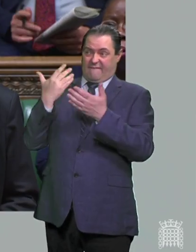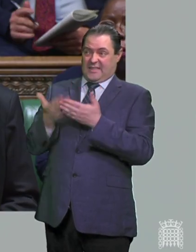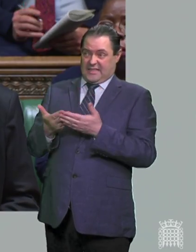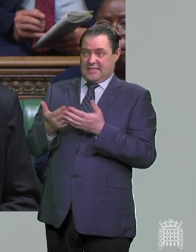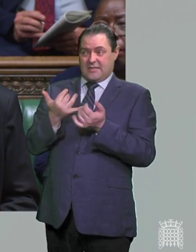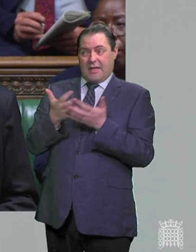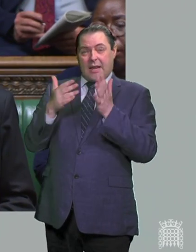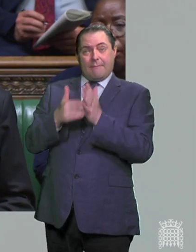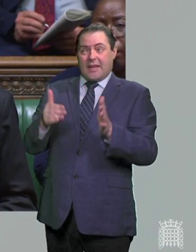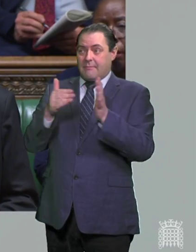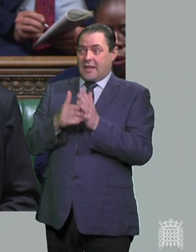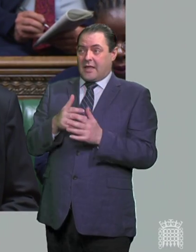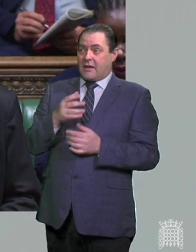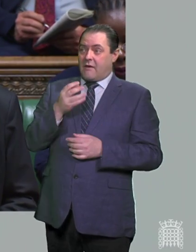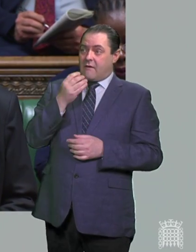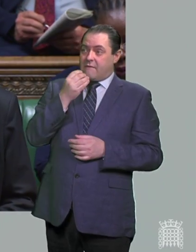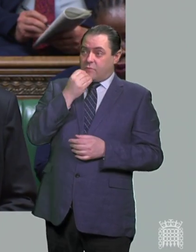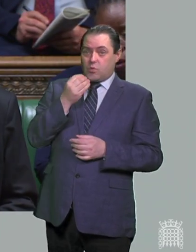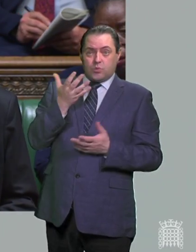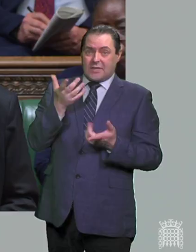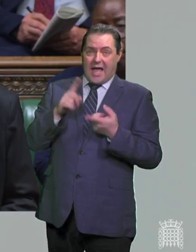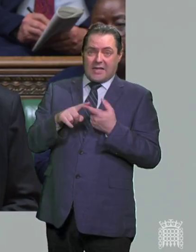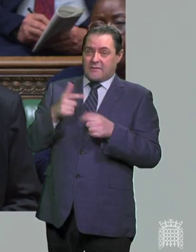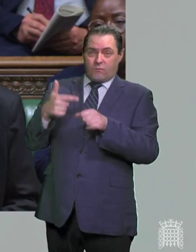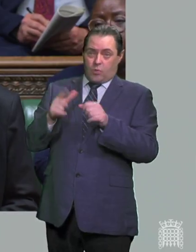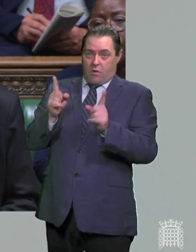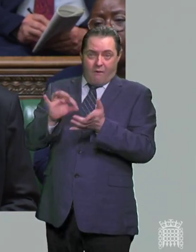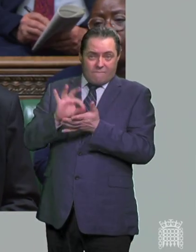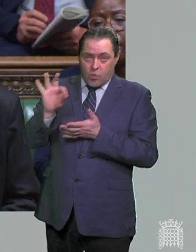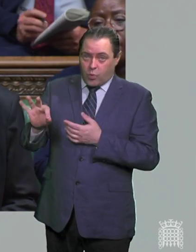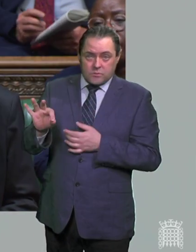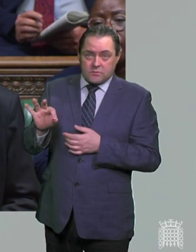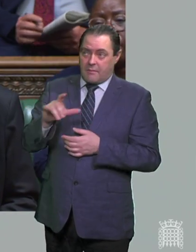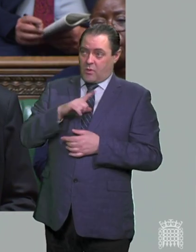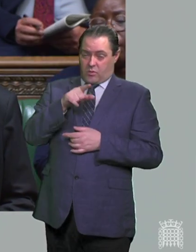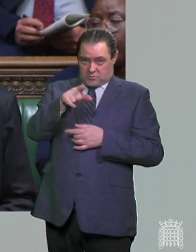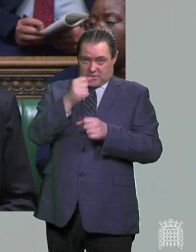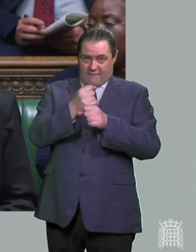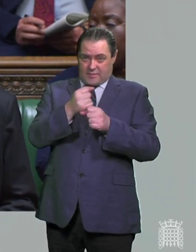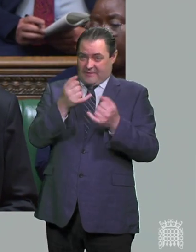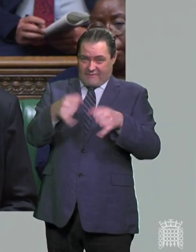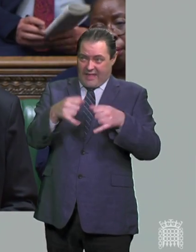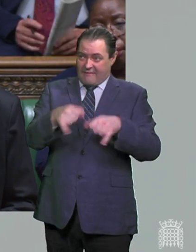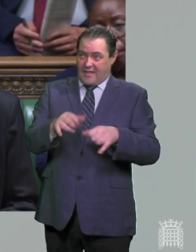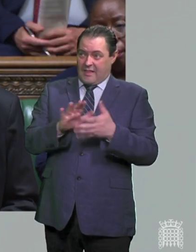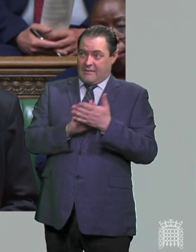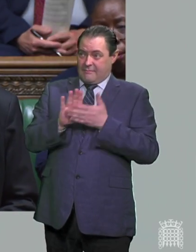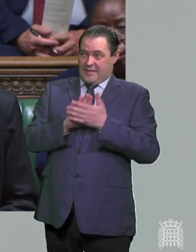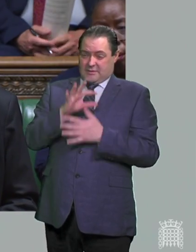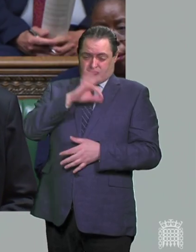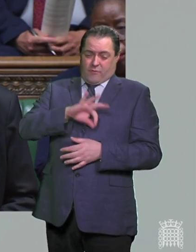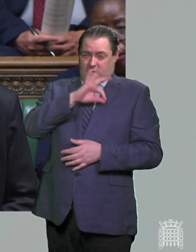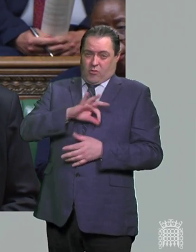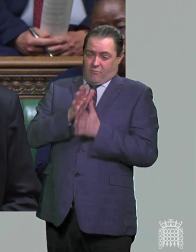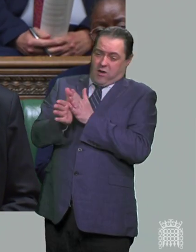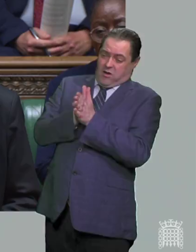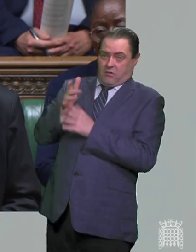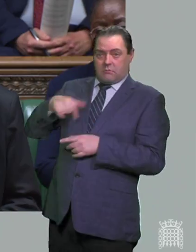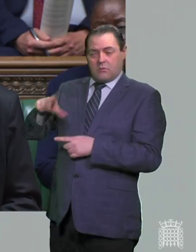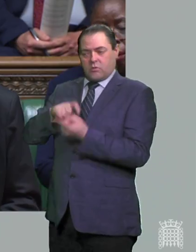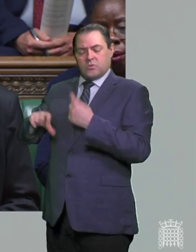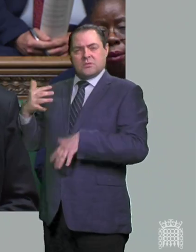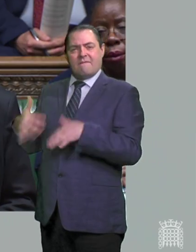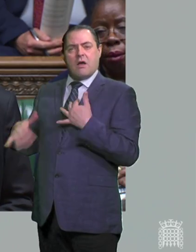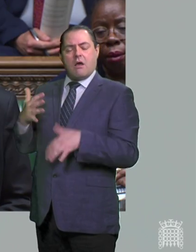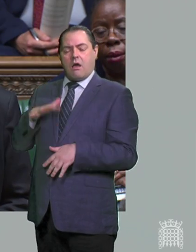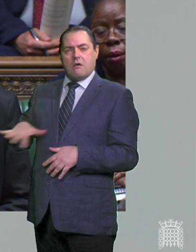Millions are living in food and fuel poverty because of this Government’s failures and political decisions to enable grotesque profiteering at the expense of our communities.